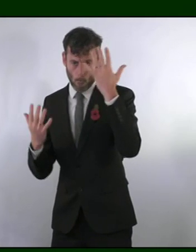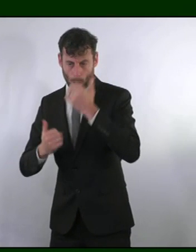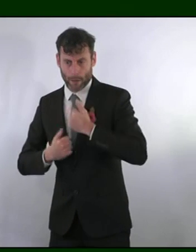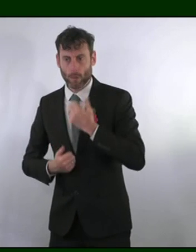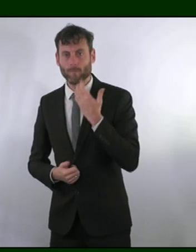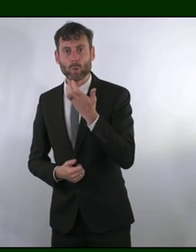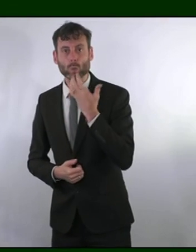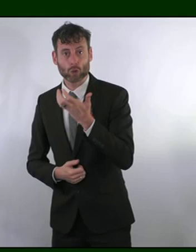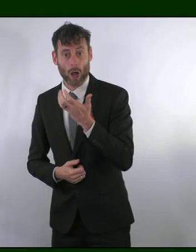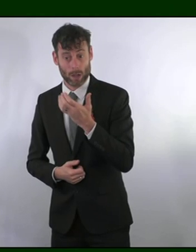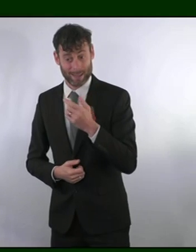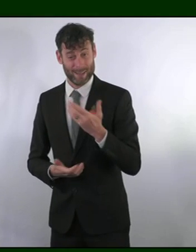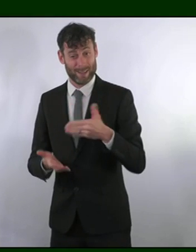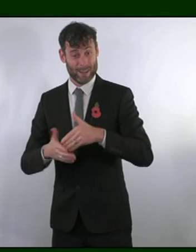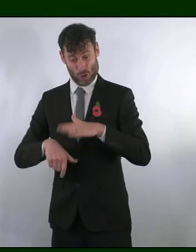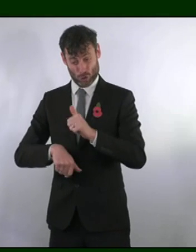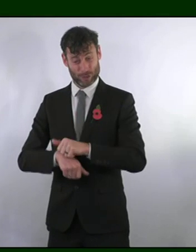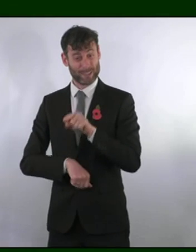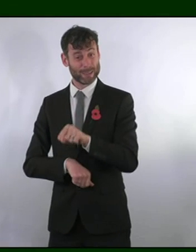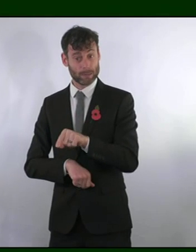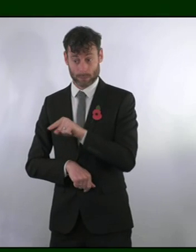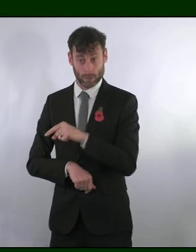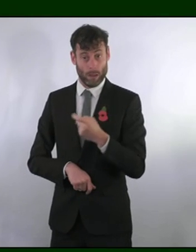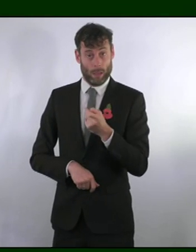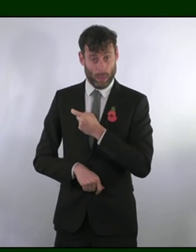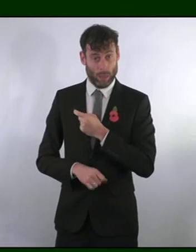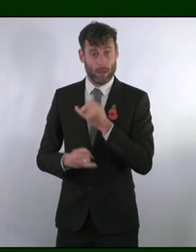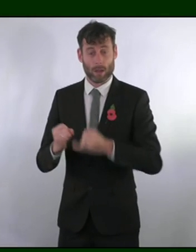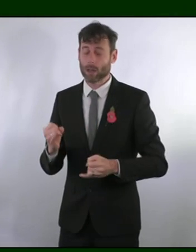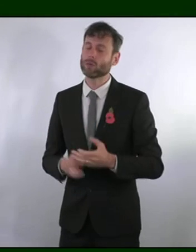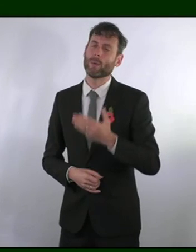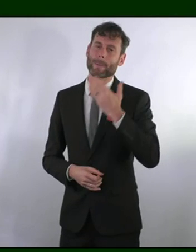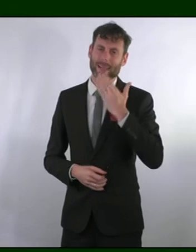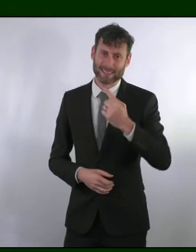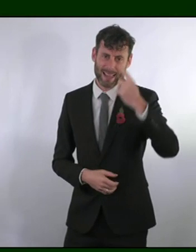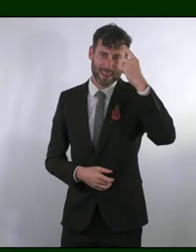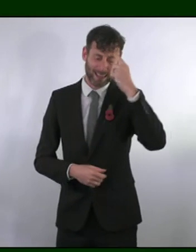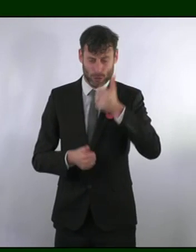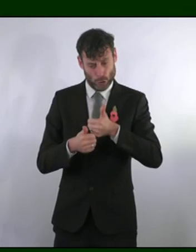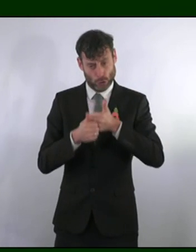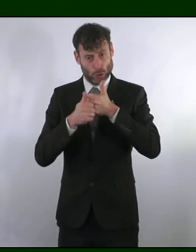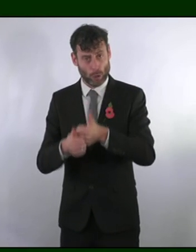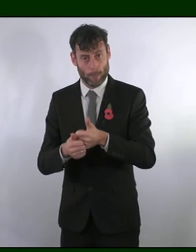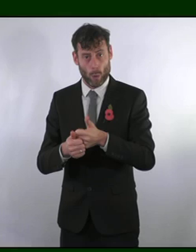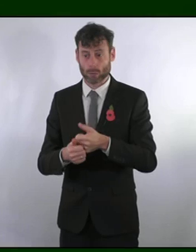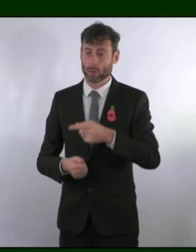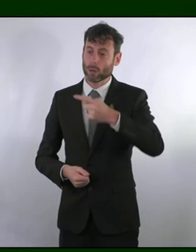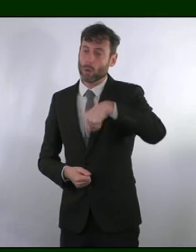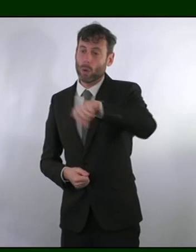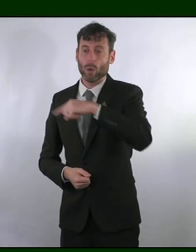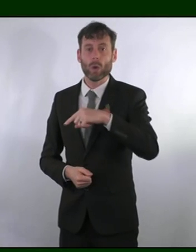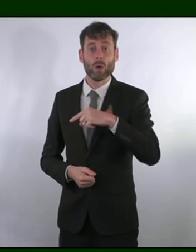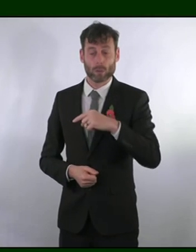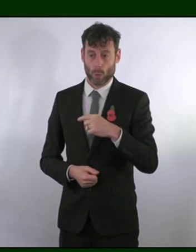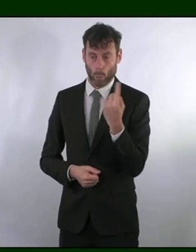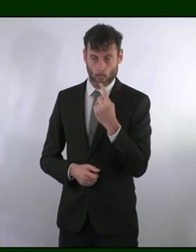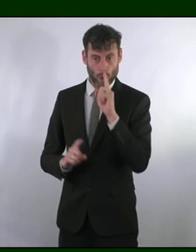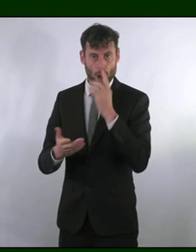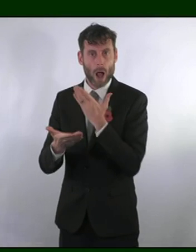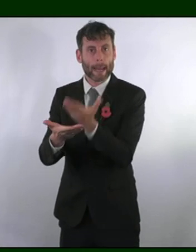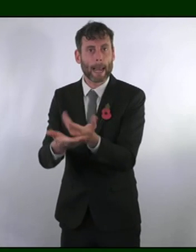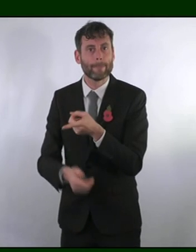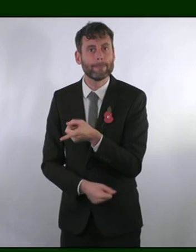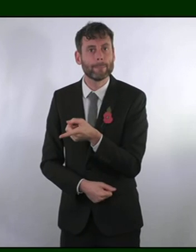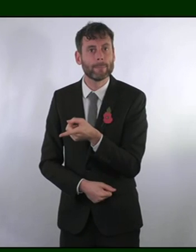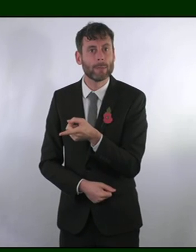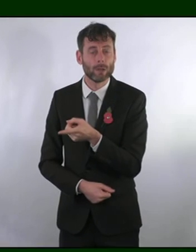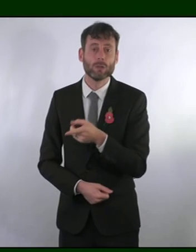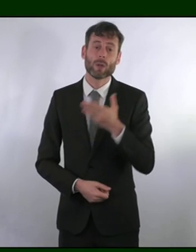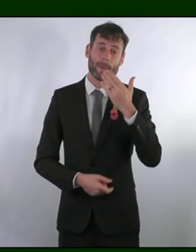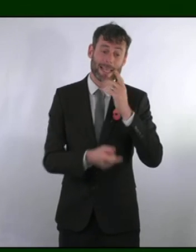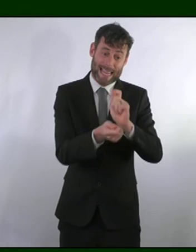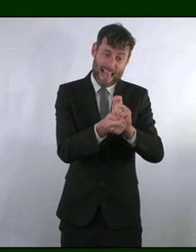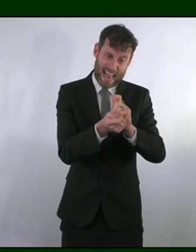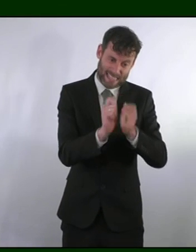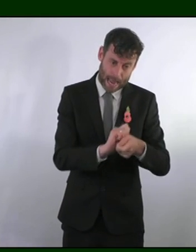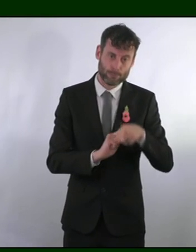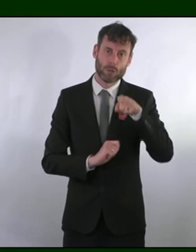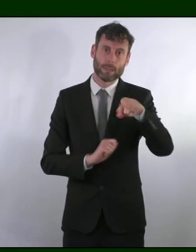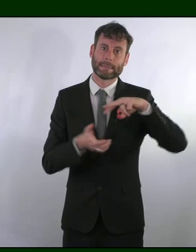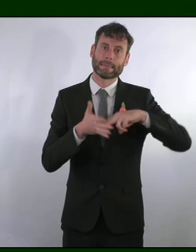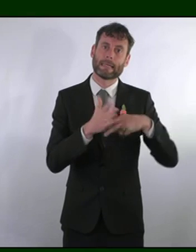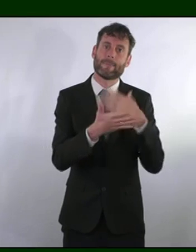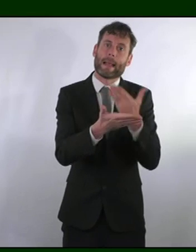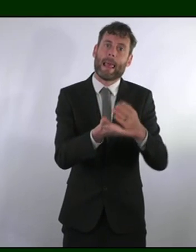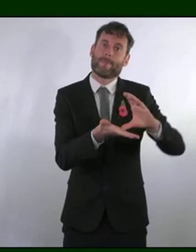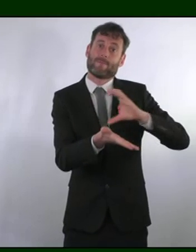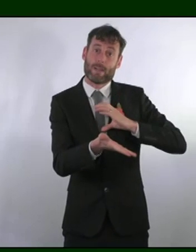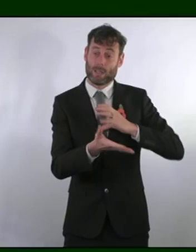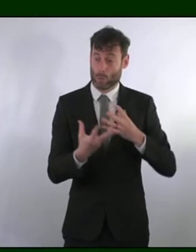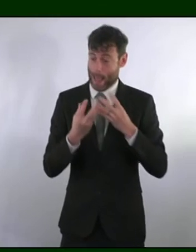Will the Prime Minister finally fix the serious gaps in his support schemes to help the excluded, or will he make it a bitter winter for millions of families across the United Kingdom?